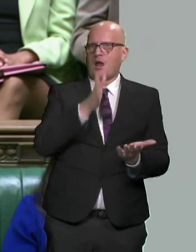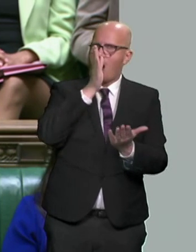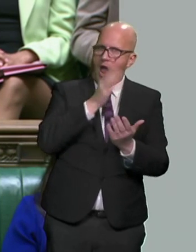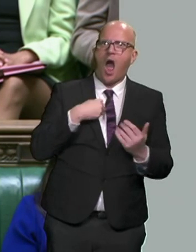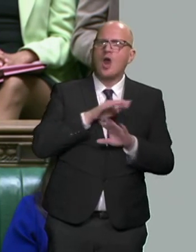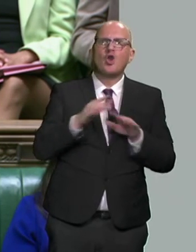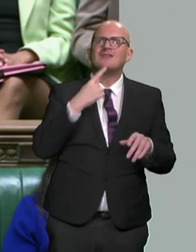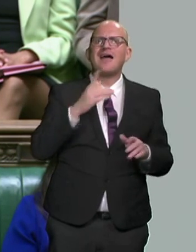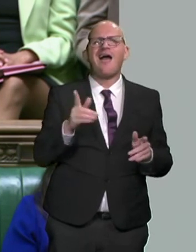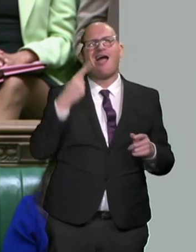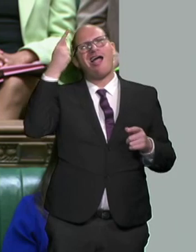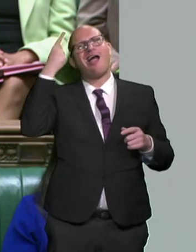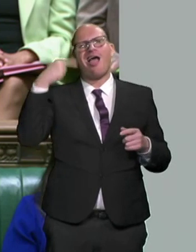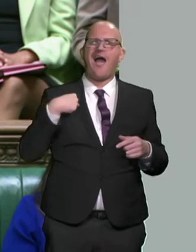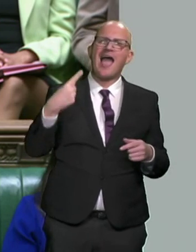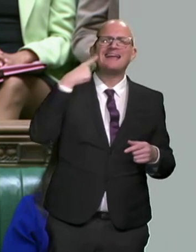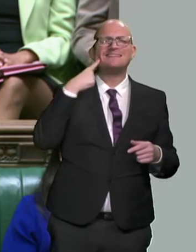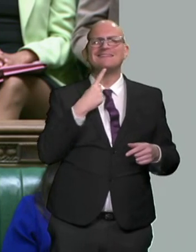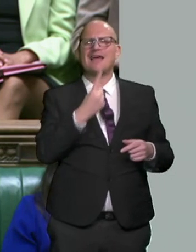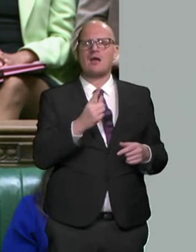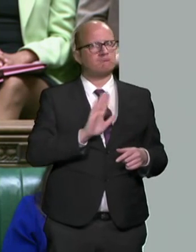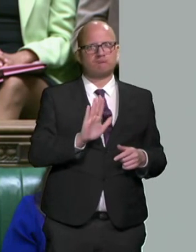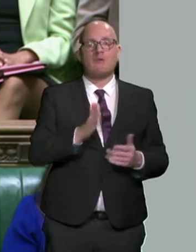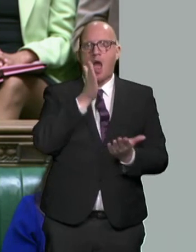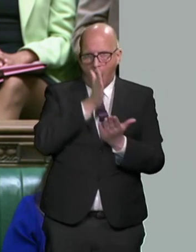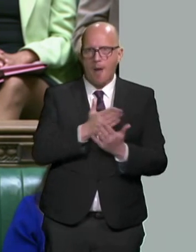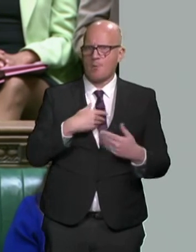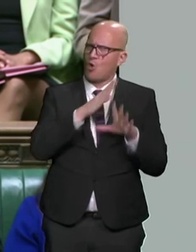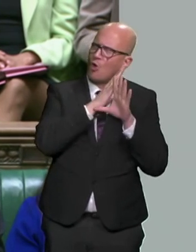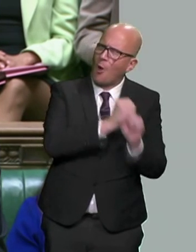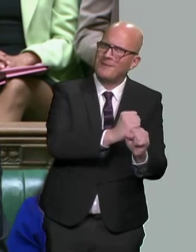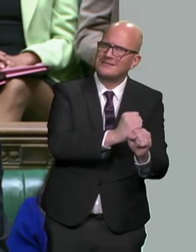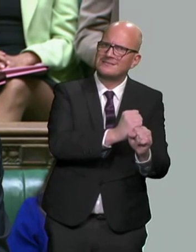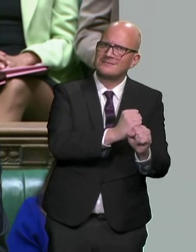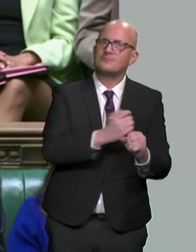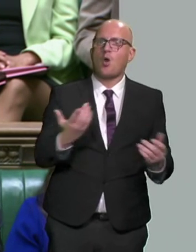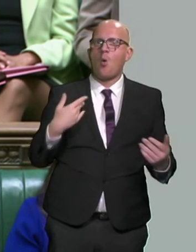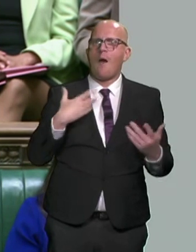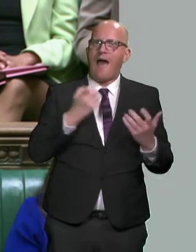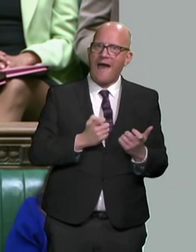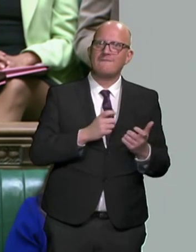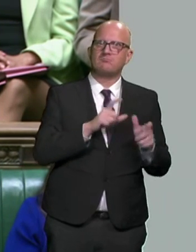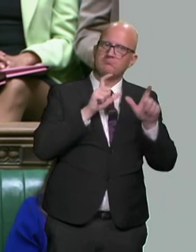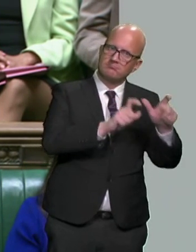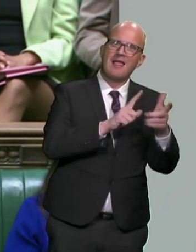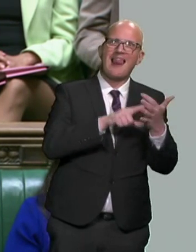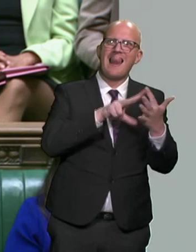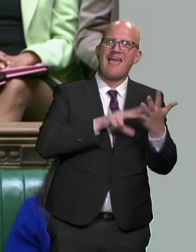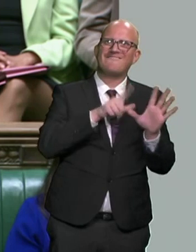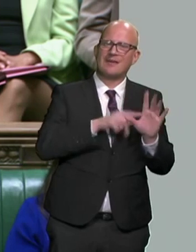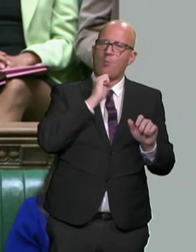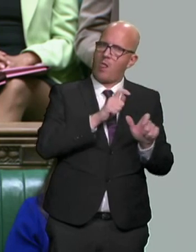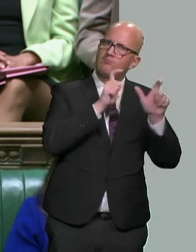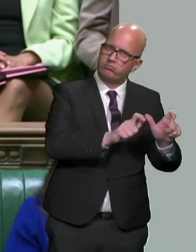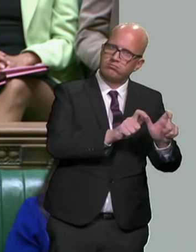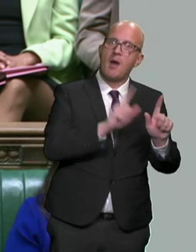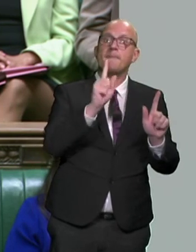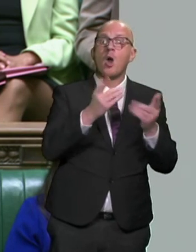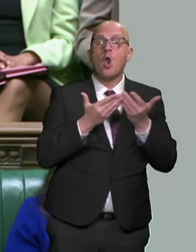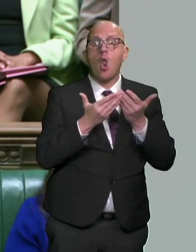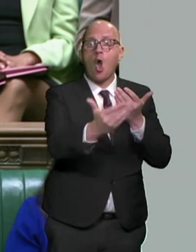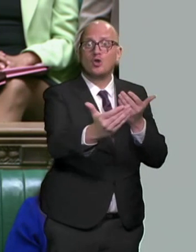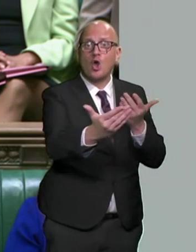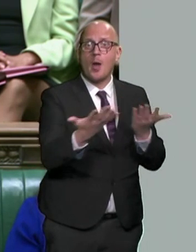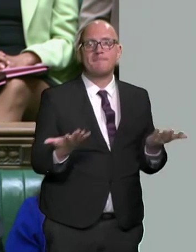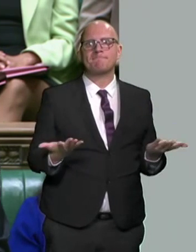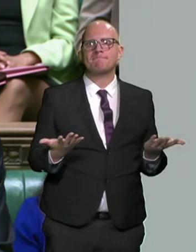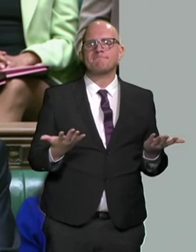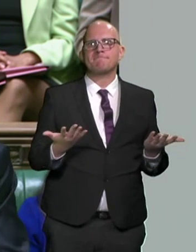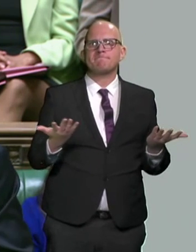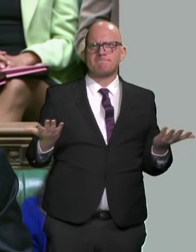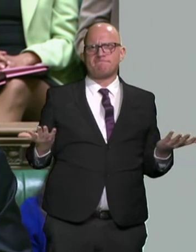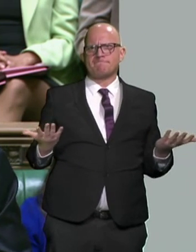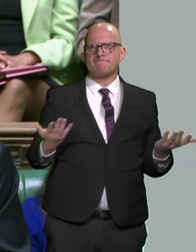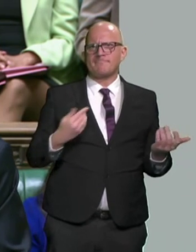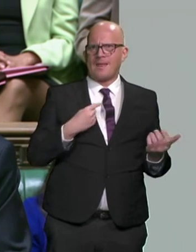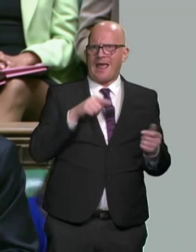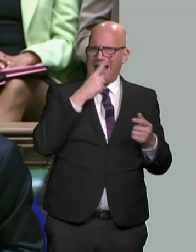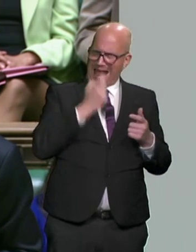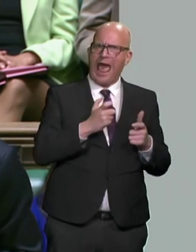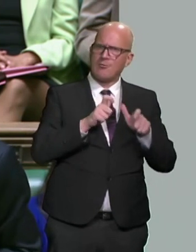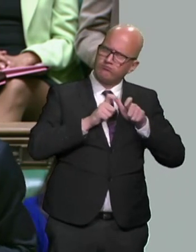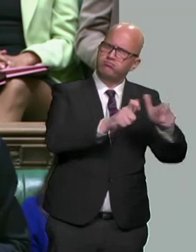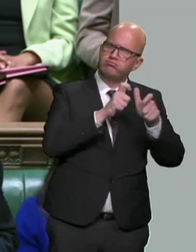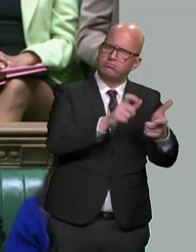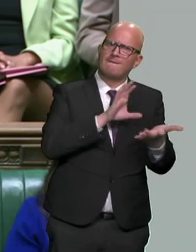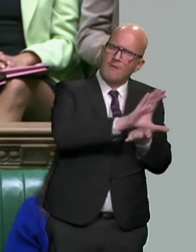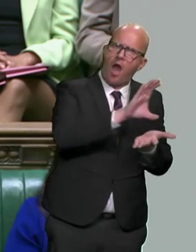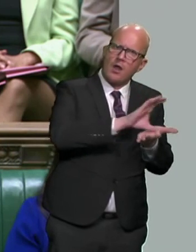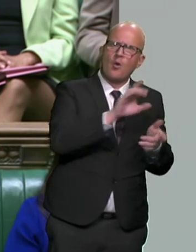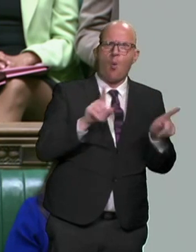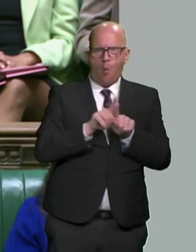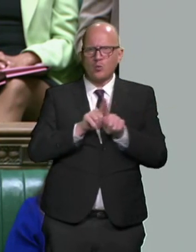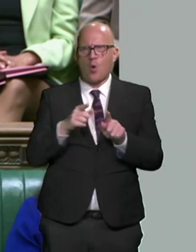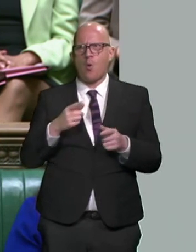So it is right that the health and care levy stays, but a long-term funding solution for the NHS and social care is not incompatible with reducing taxes on working families.